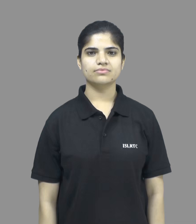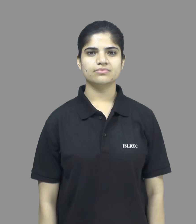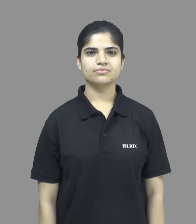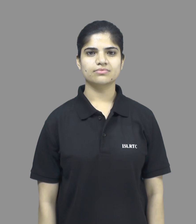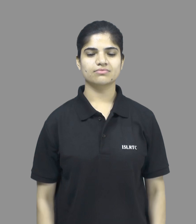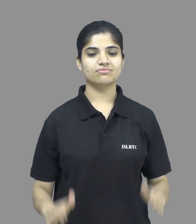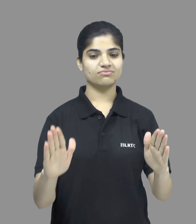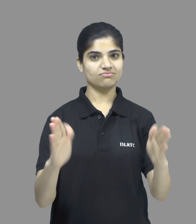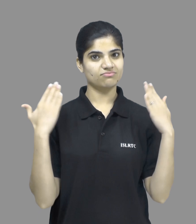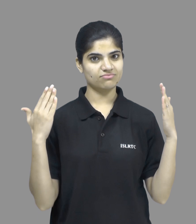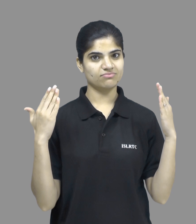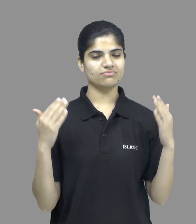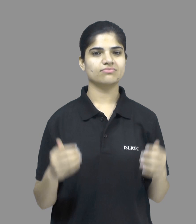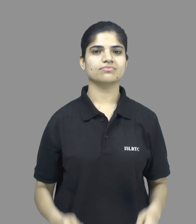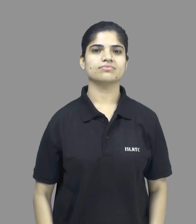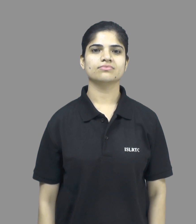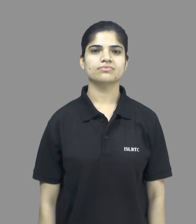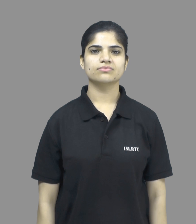Set